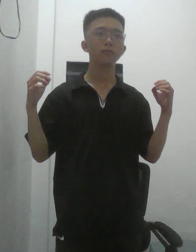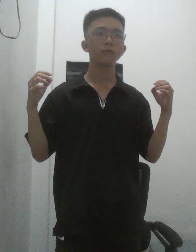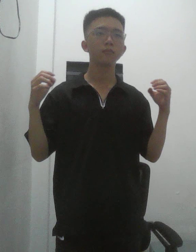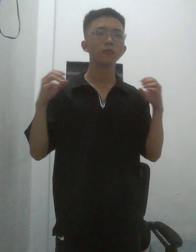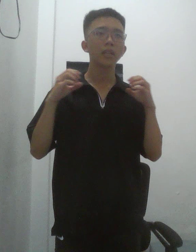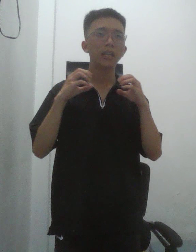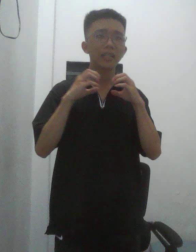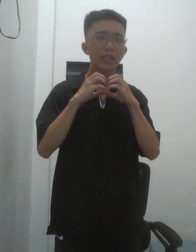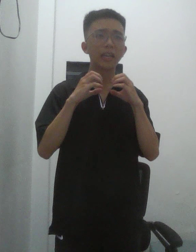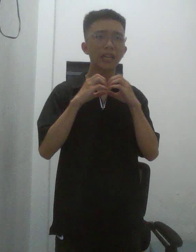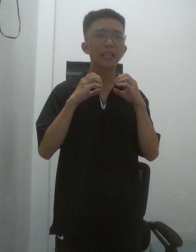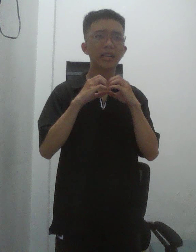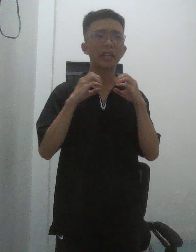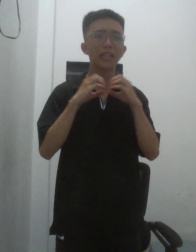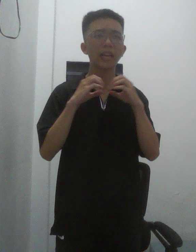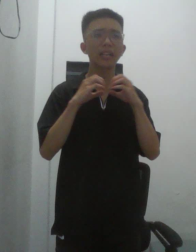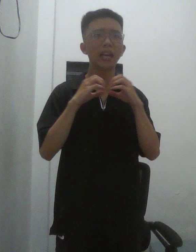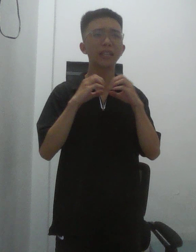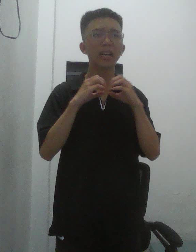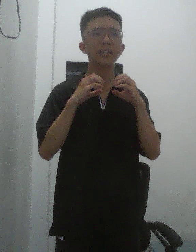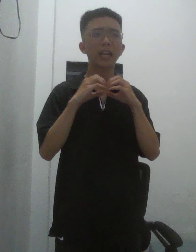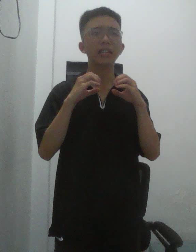cai nhau